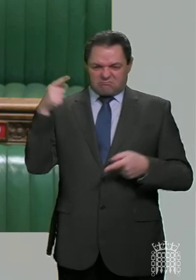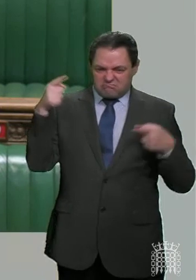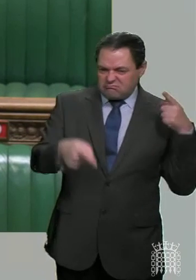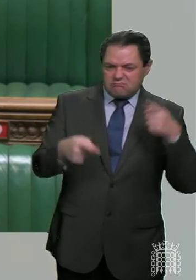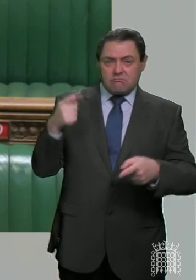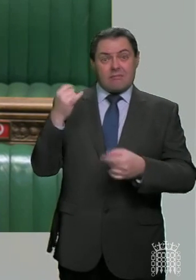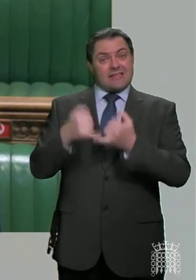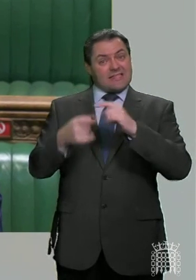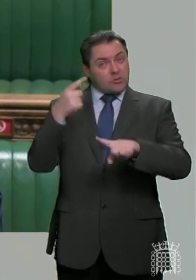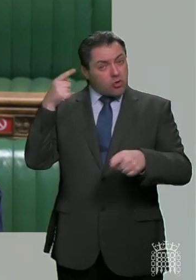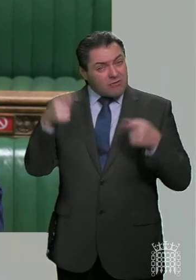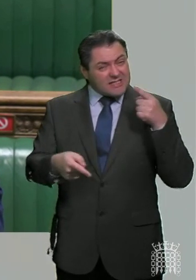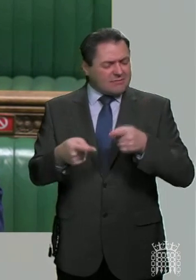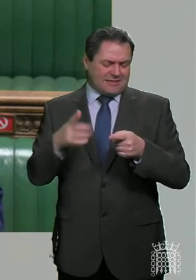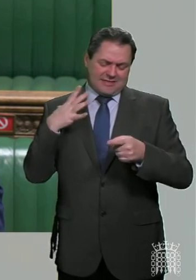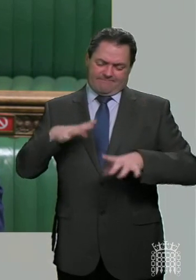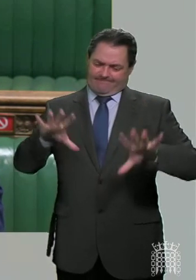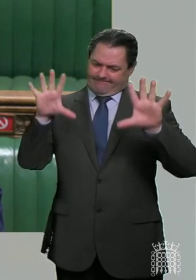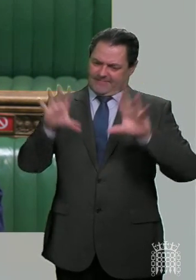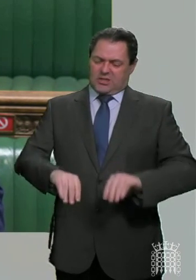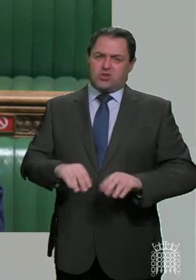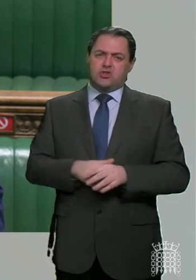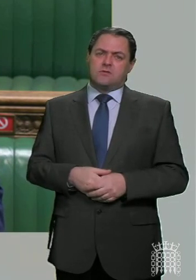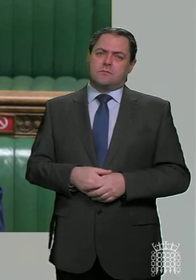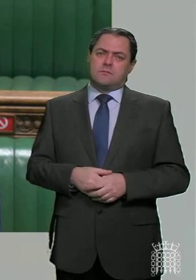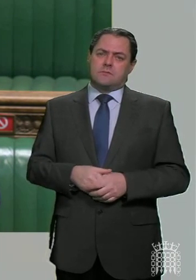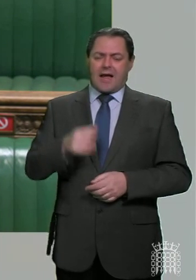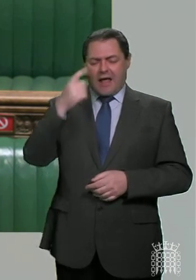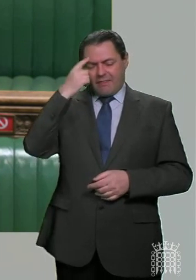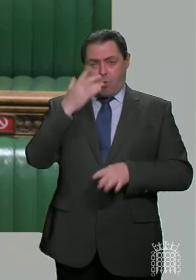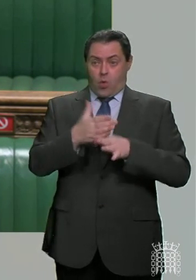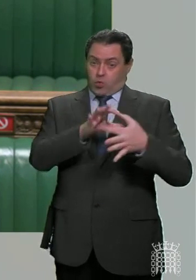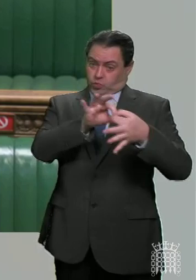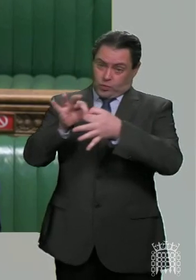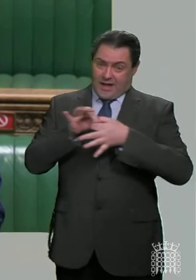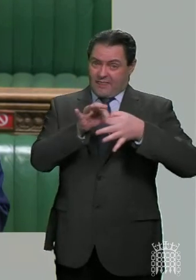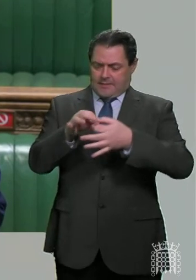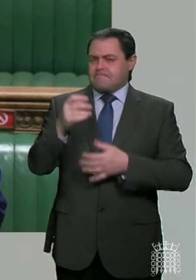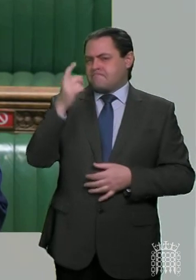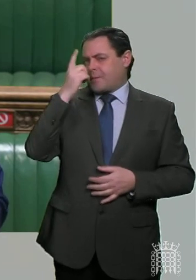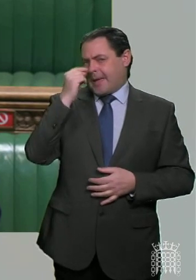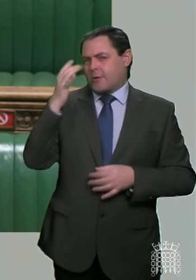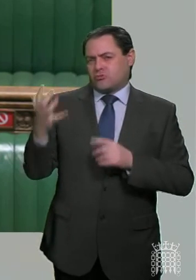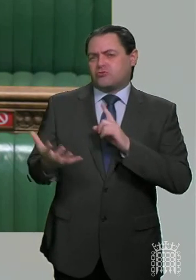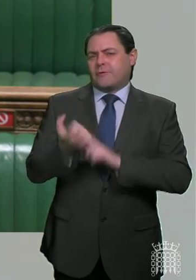I believe that, if we work together, we can achieve that, and the questions I ask today are in that spirit.